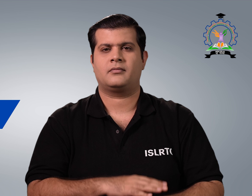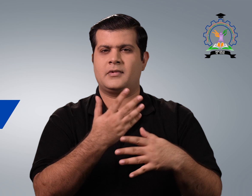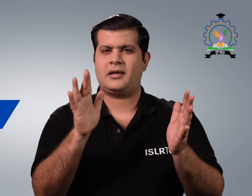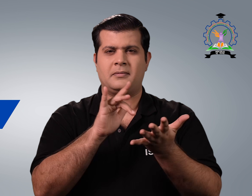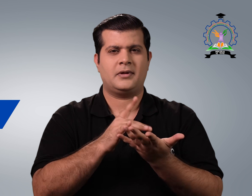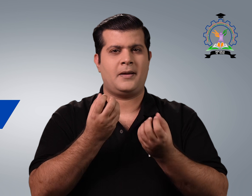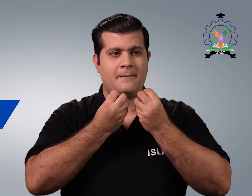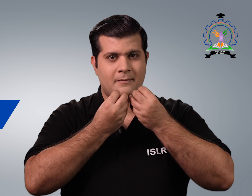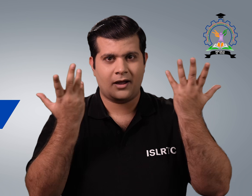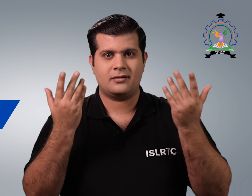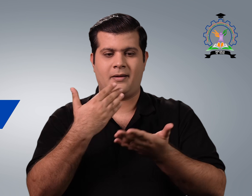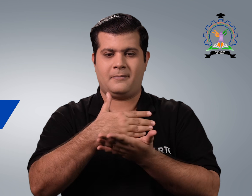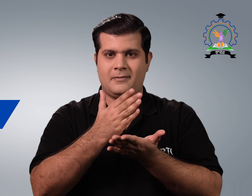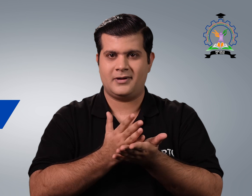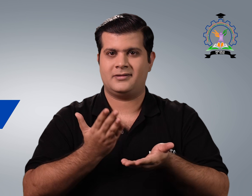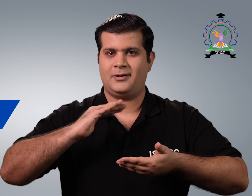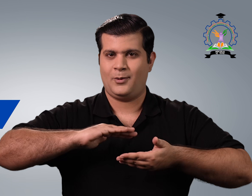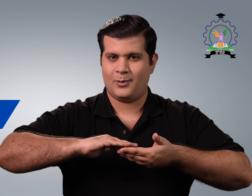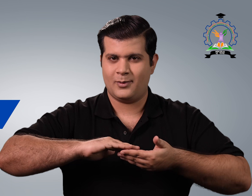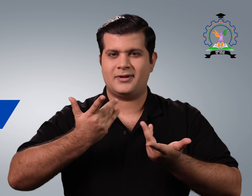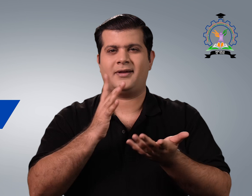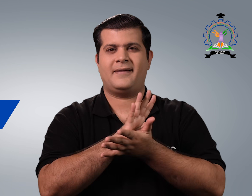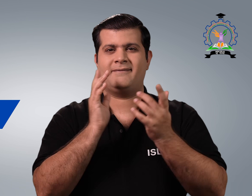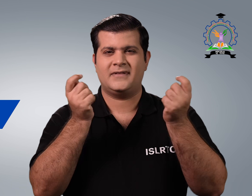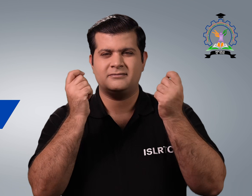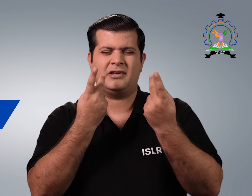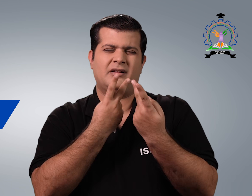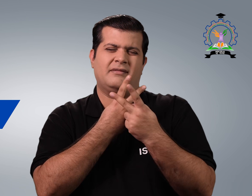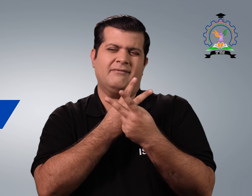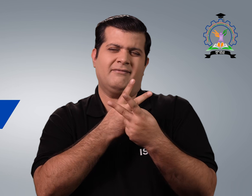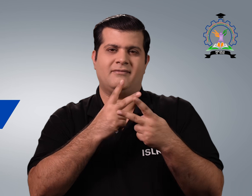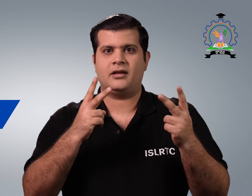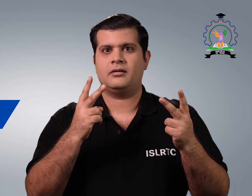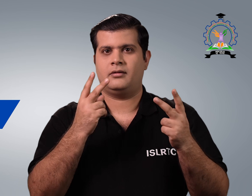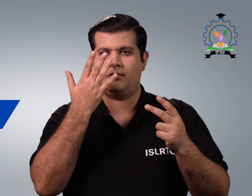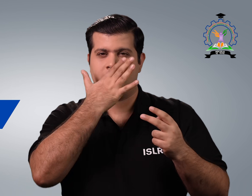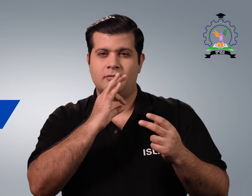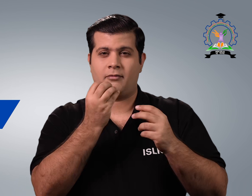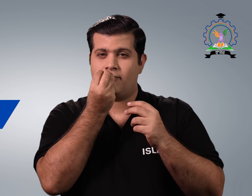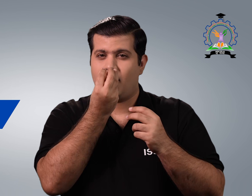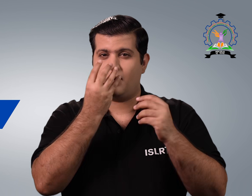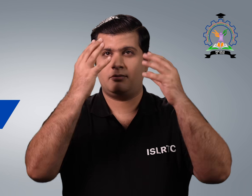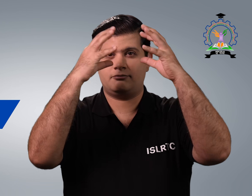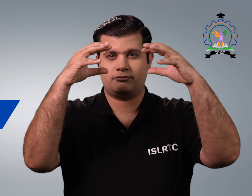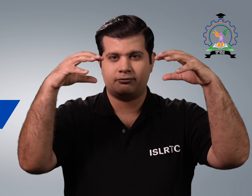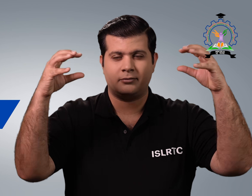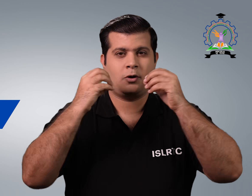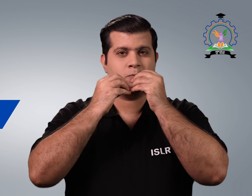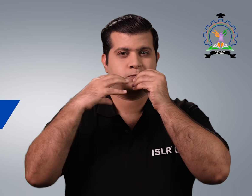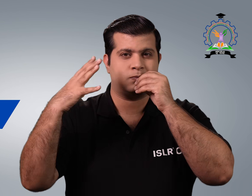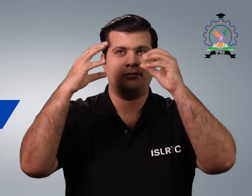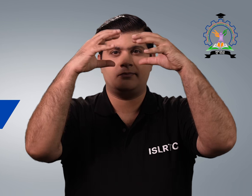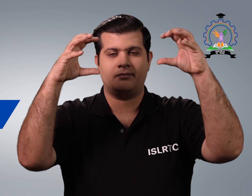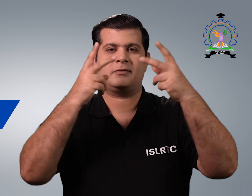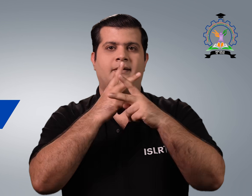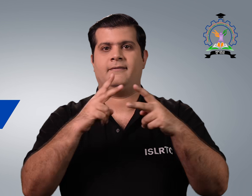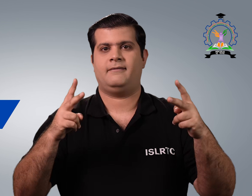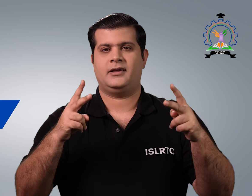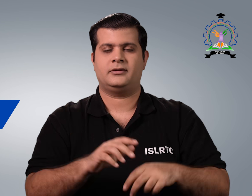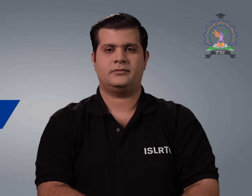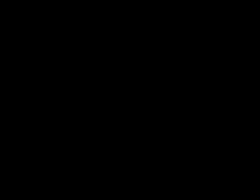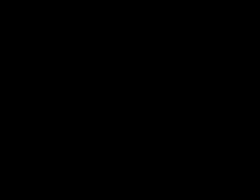Whether it is a party, a birthday party, wedding, festival or any celebration, ornaments are used as decoration to make it look beautiful.